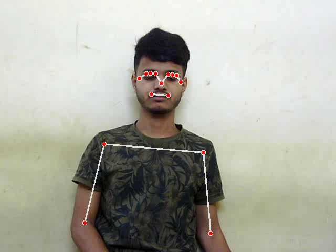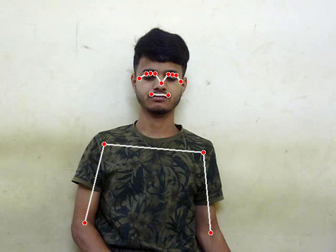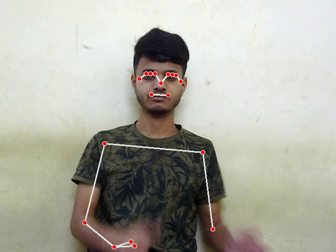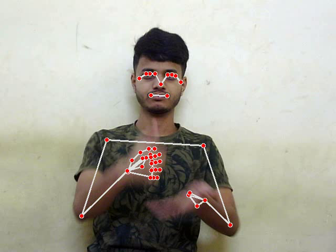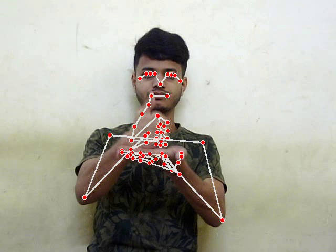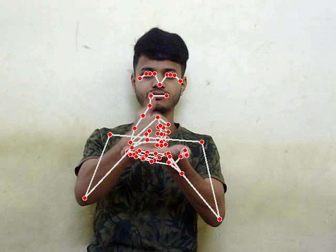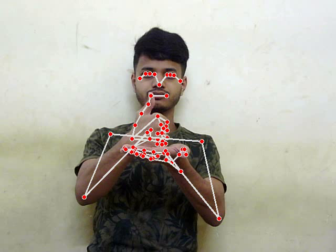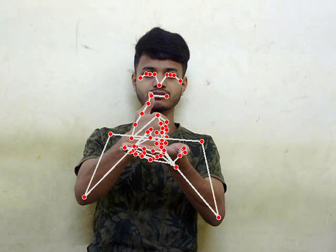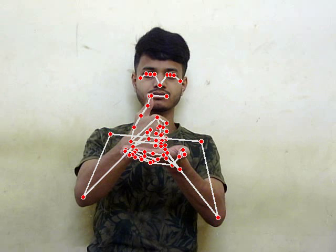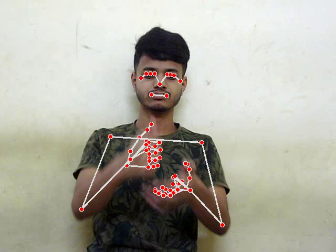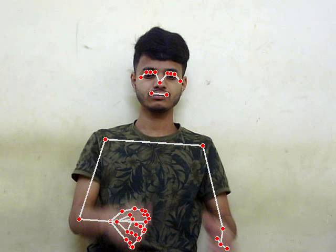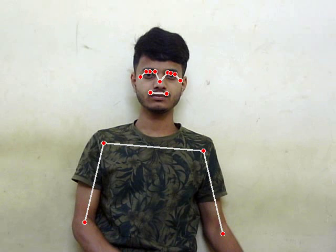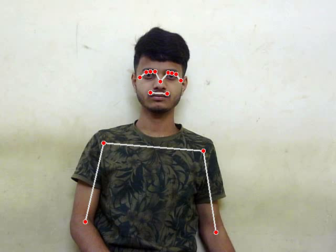help